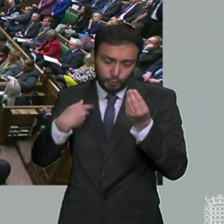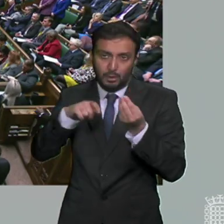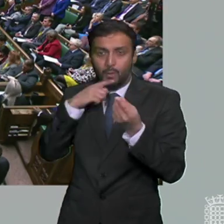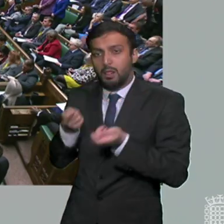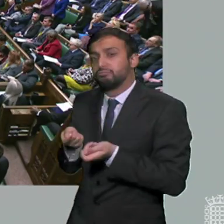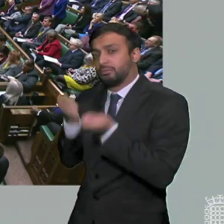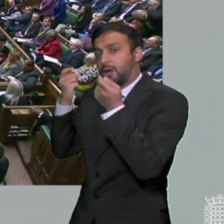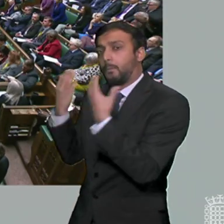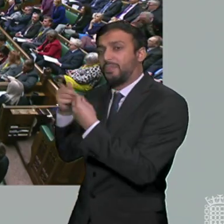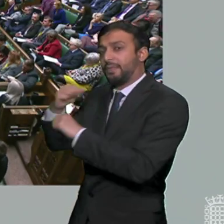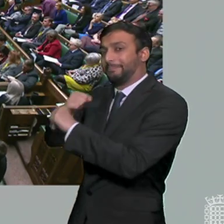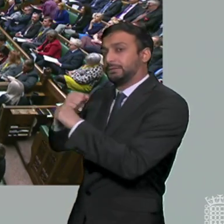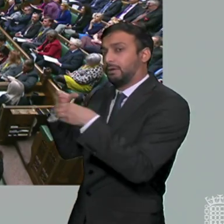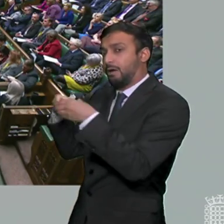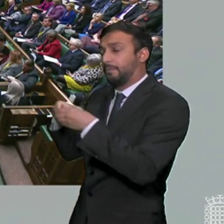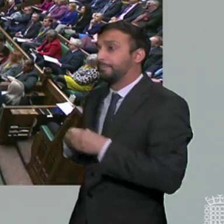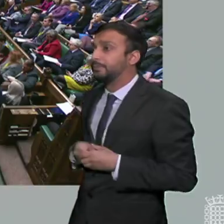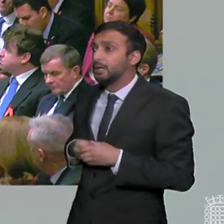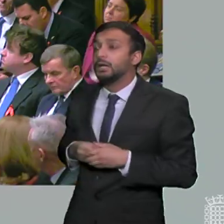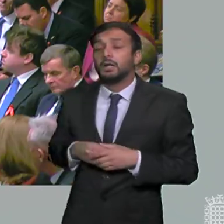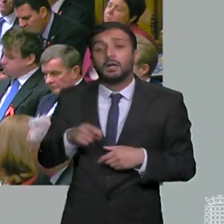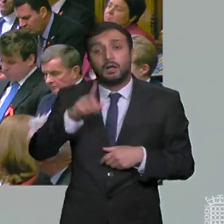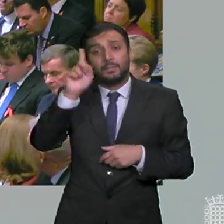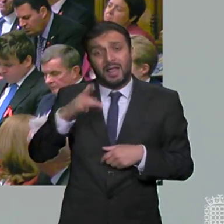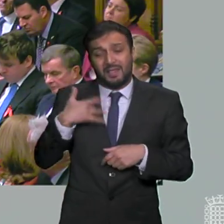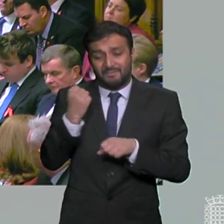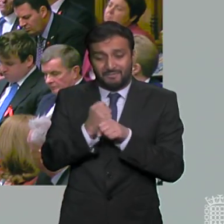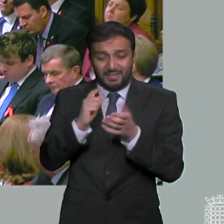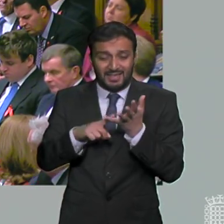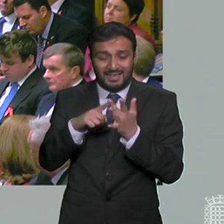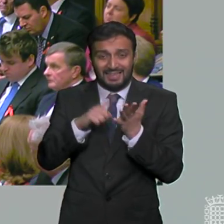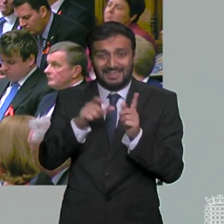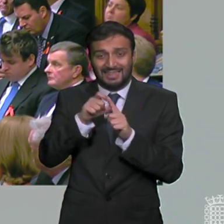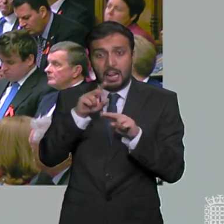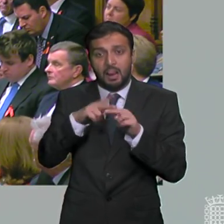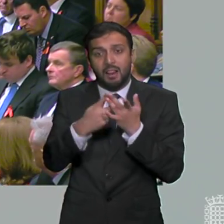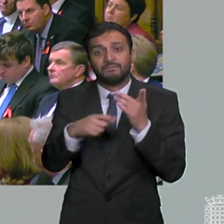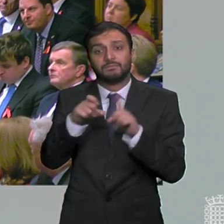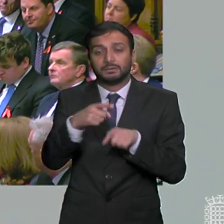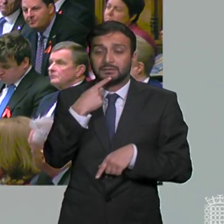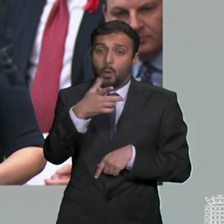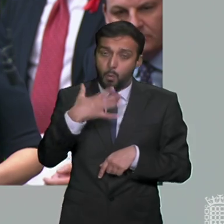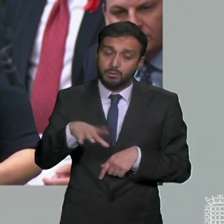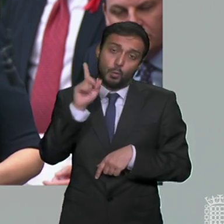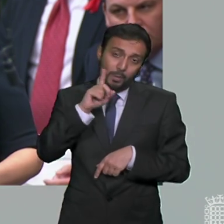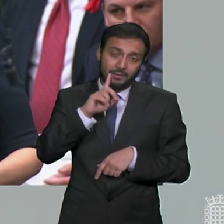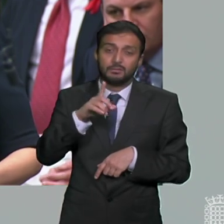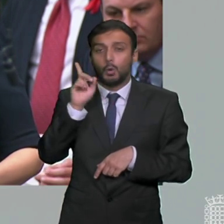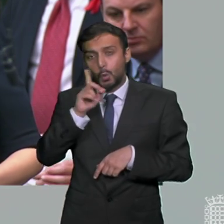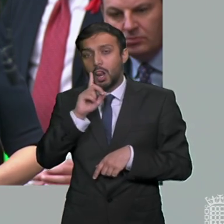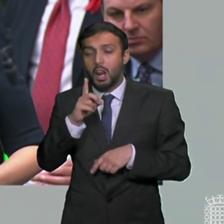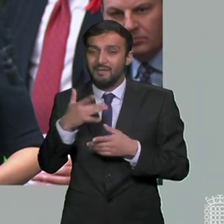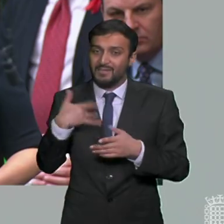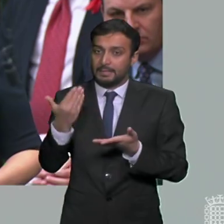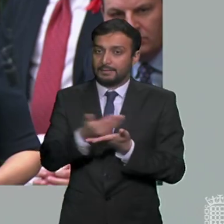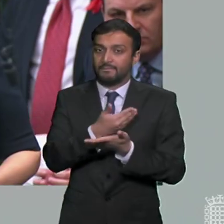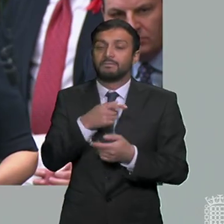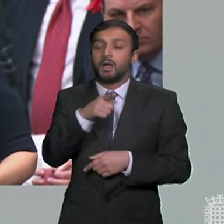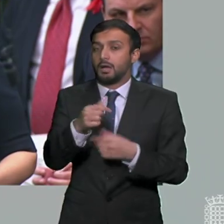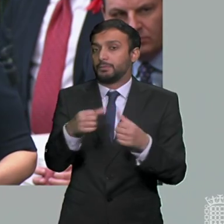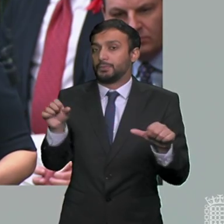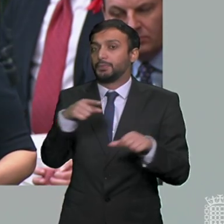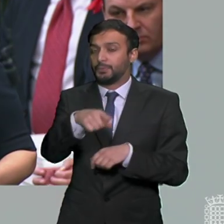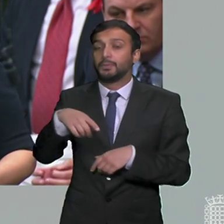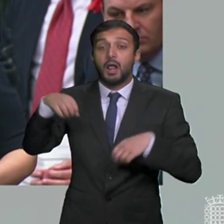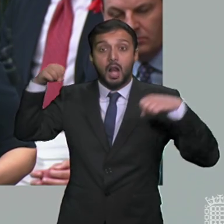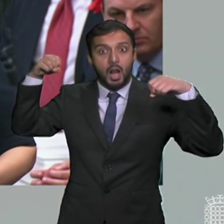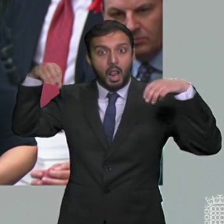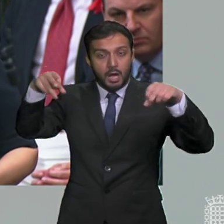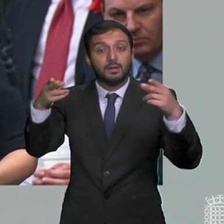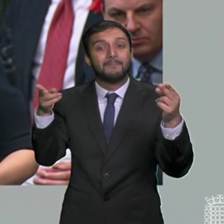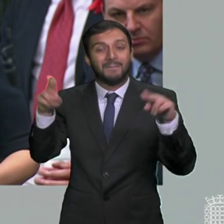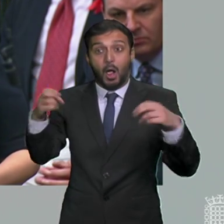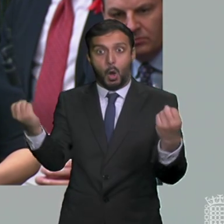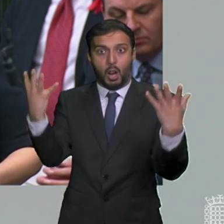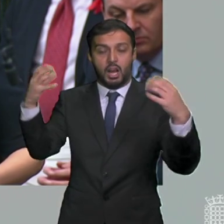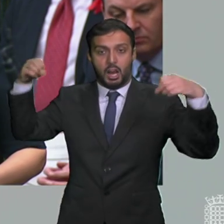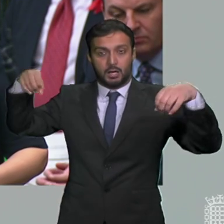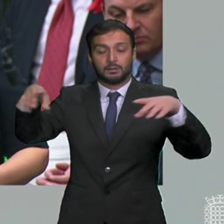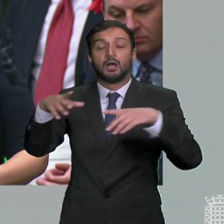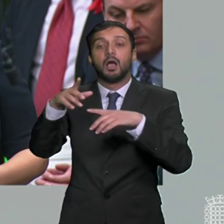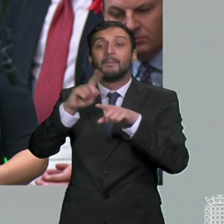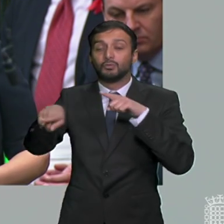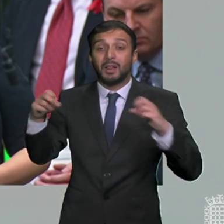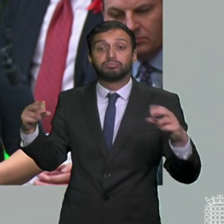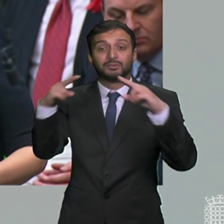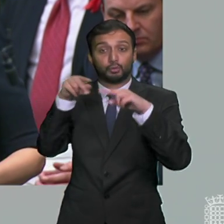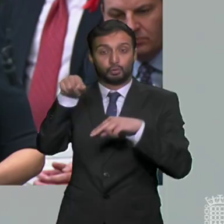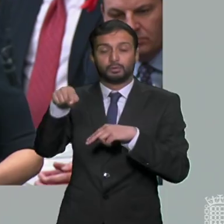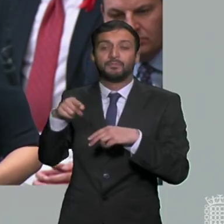The people of Guildford tell me they want women and girls to feel safe, and I am delighted to have had some success in getting lights turned back on, including on Yorkie’s bridge on behalf of concerned students at the University of Surrey.